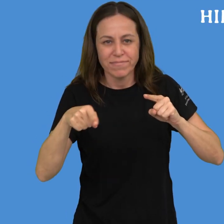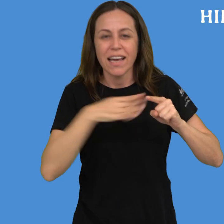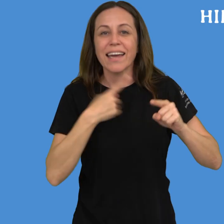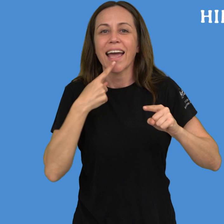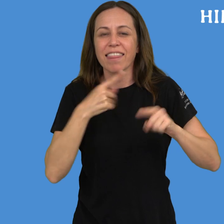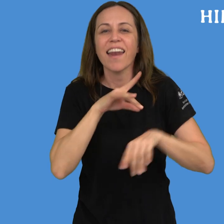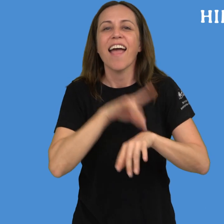querer decir